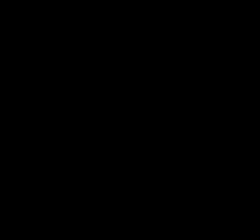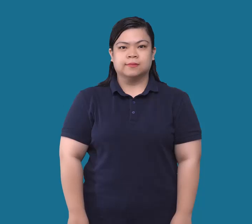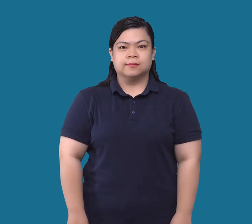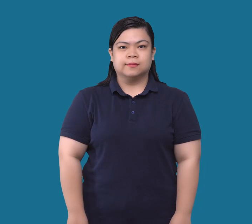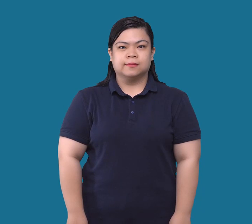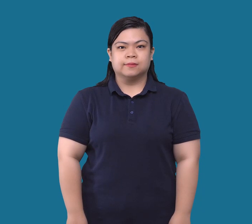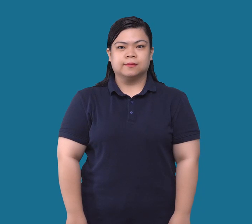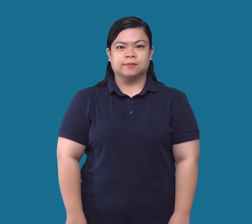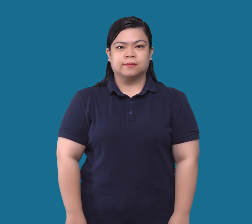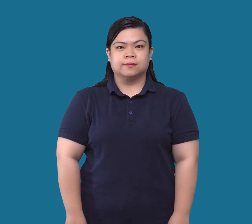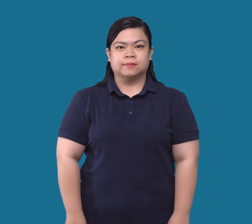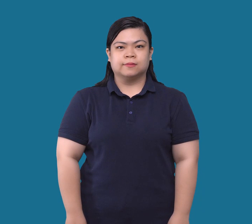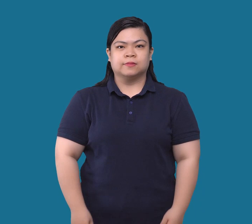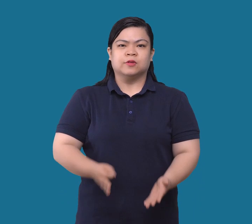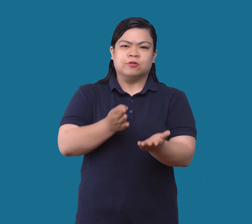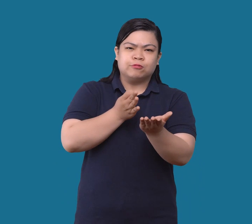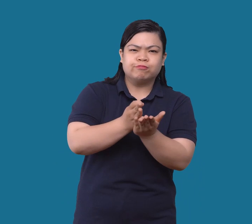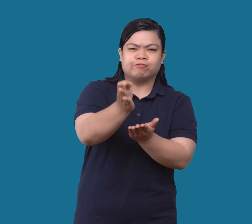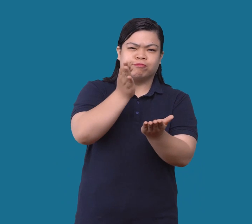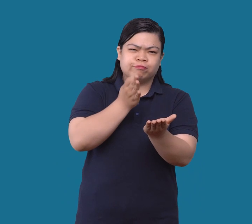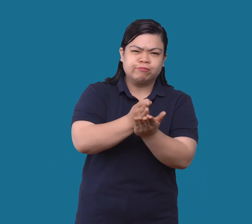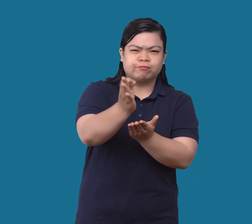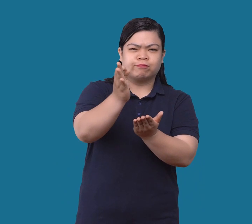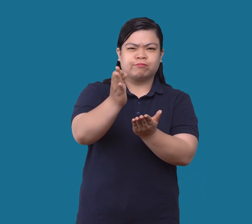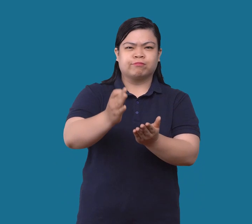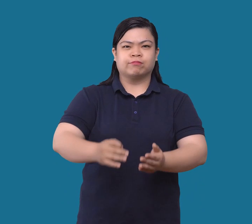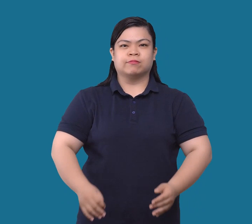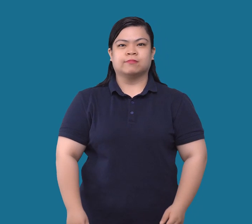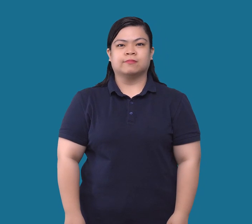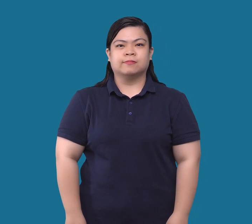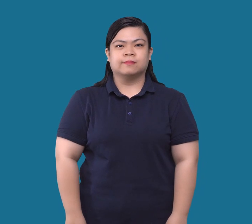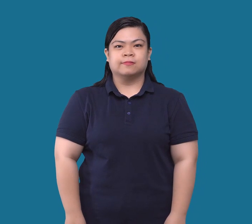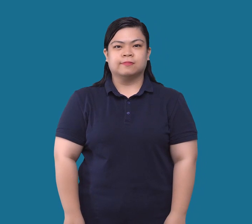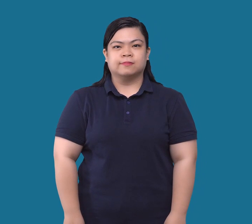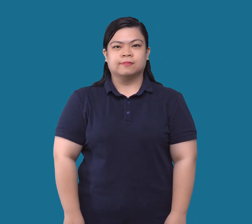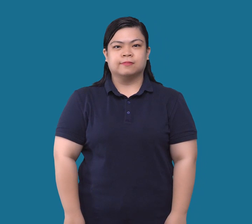thuyết phục